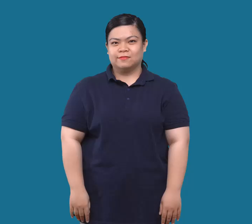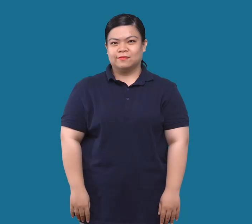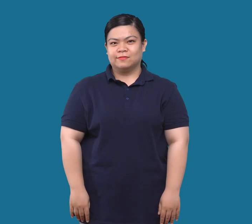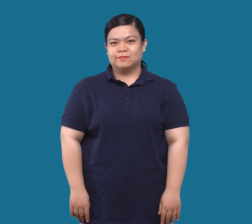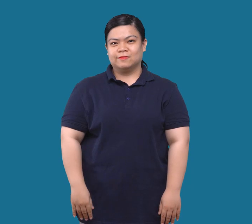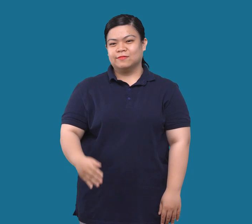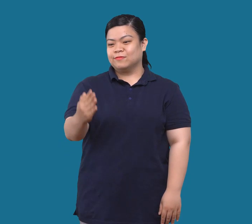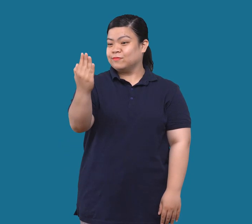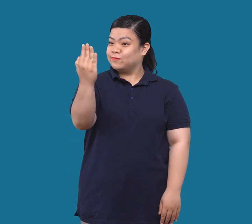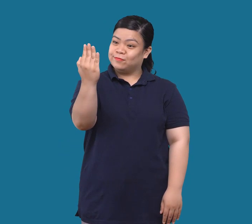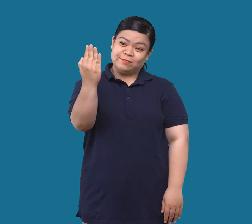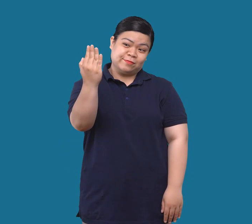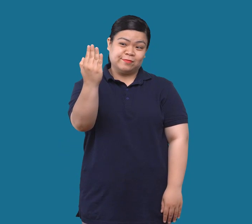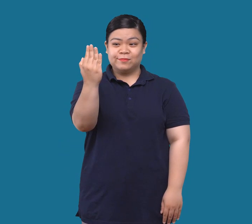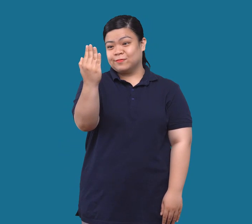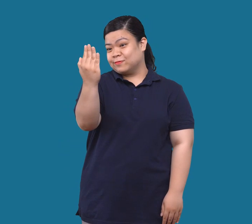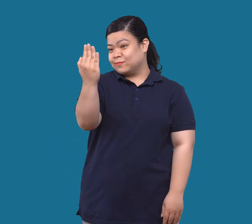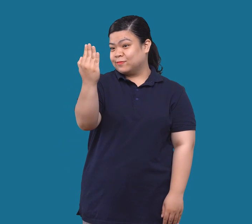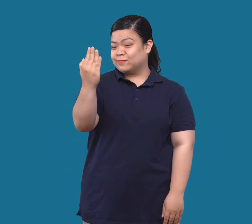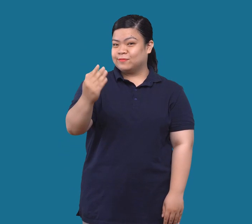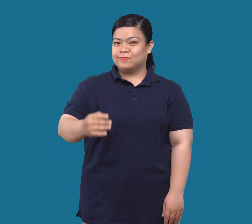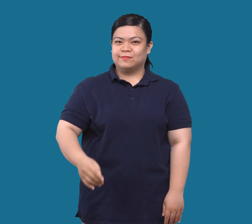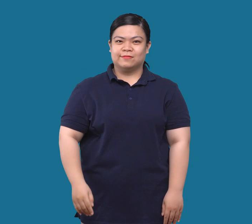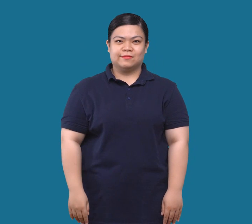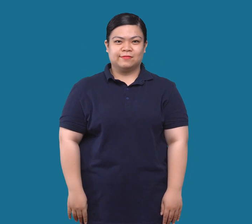soi